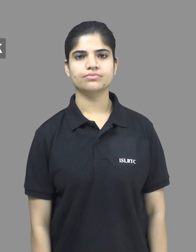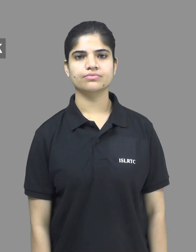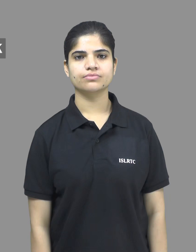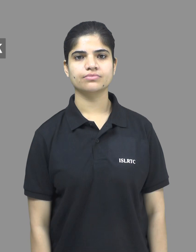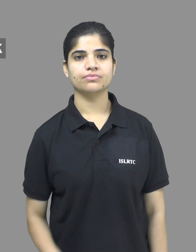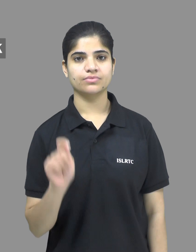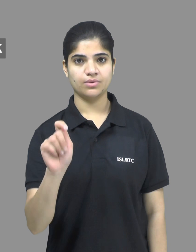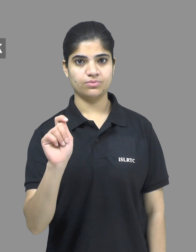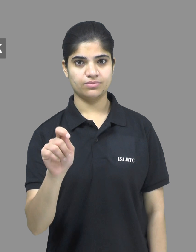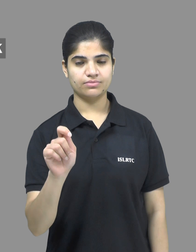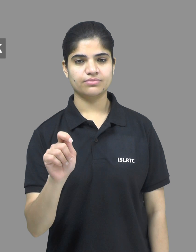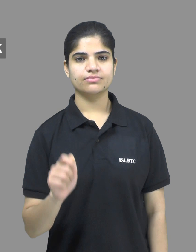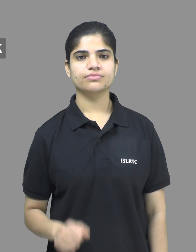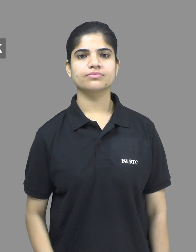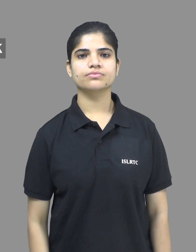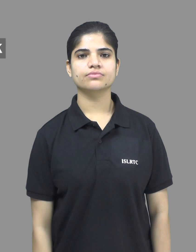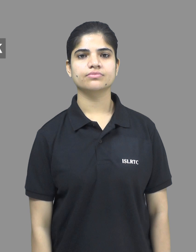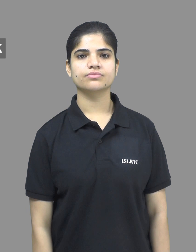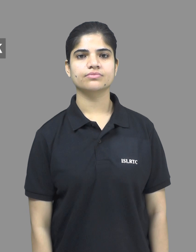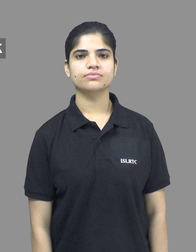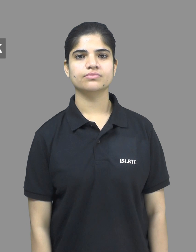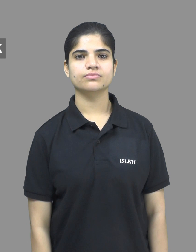Work